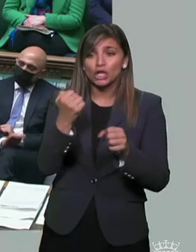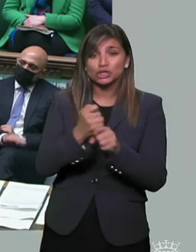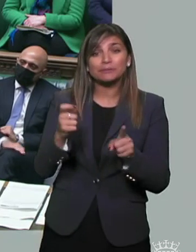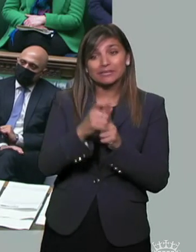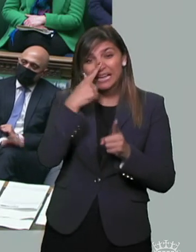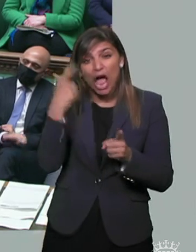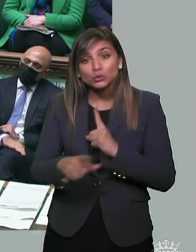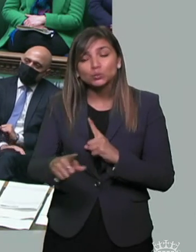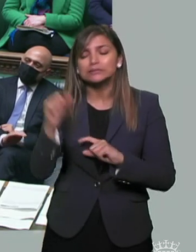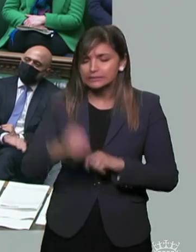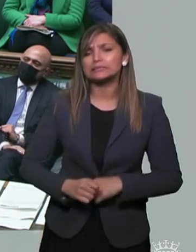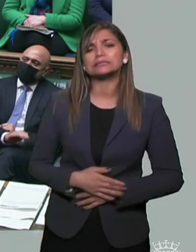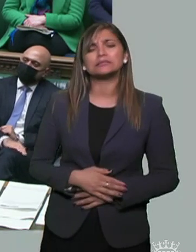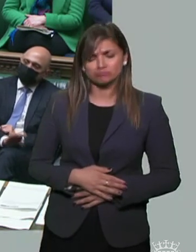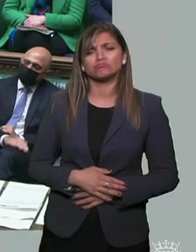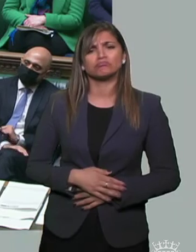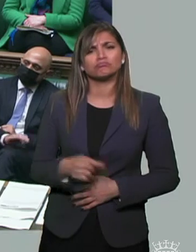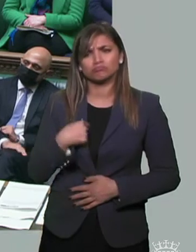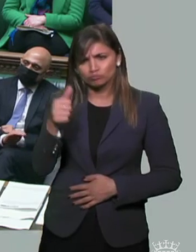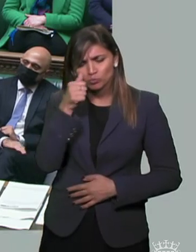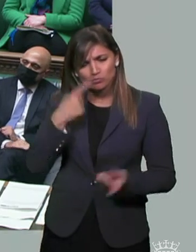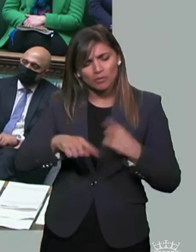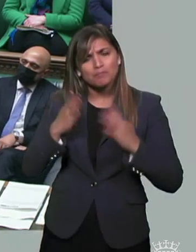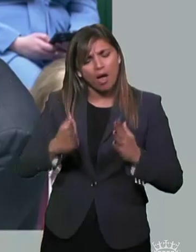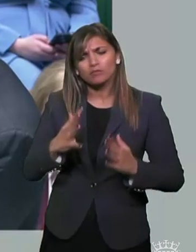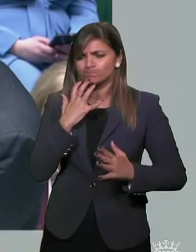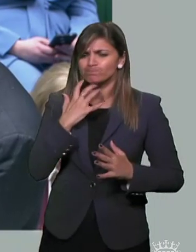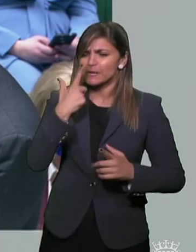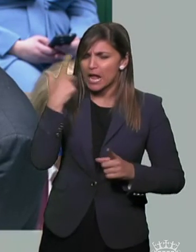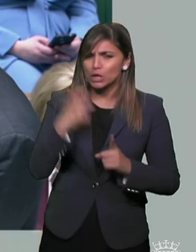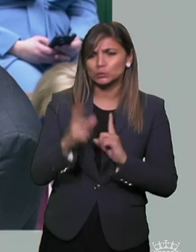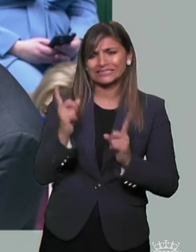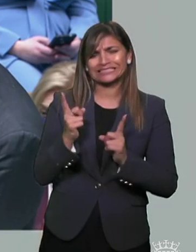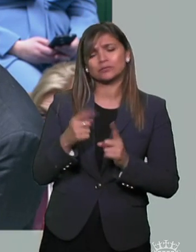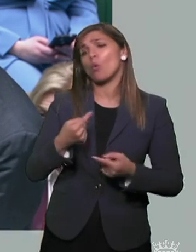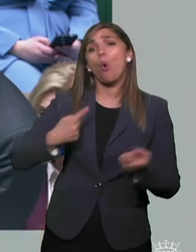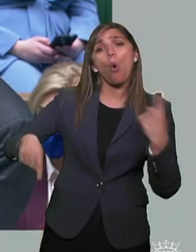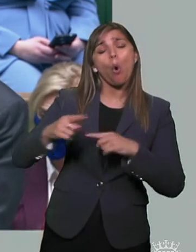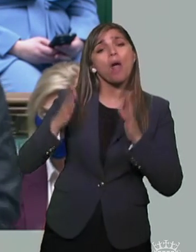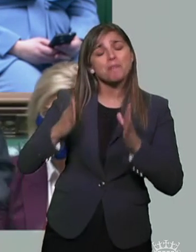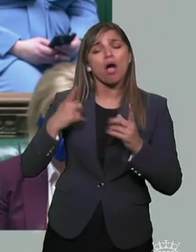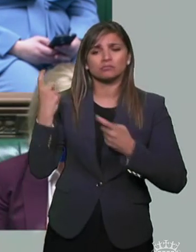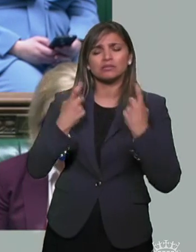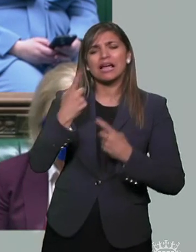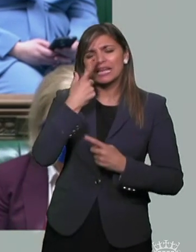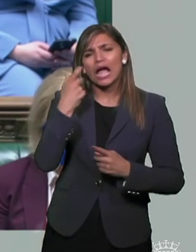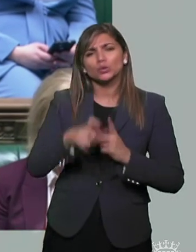Yes, I do. That is the spirit in which the honourable Lady and the whole House should approach it.